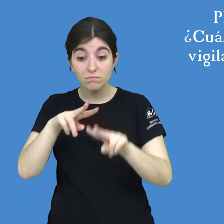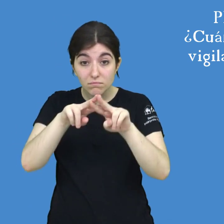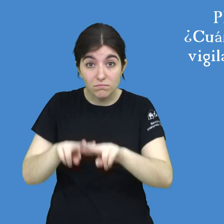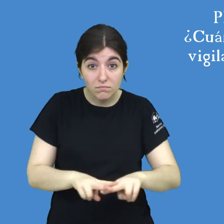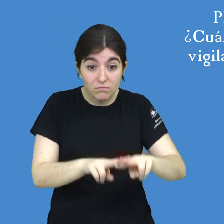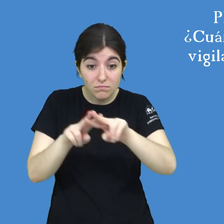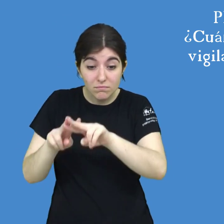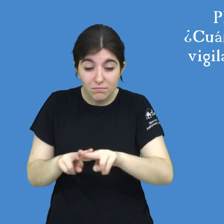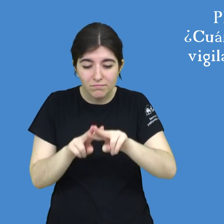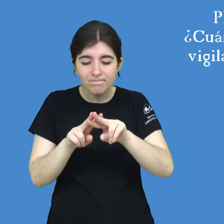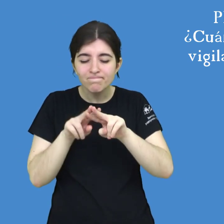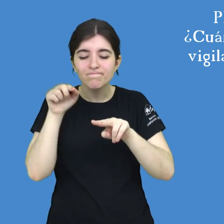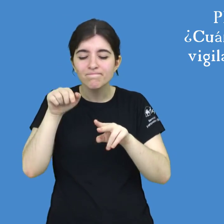revisar